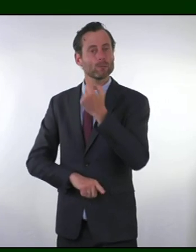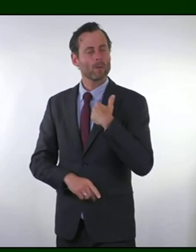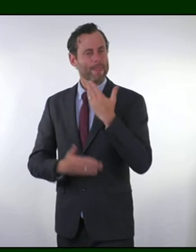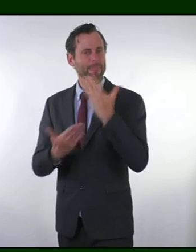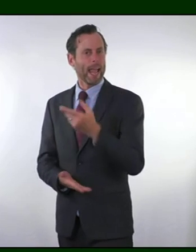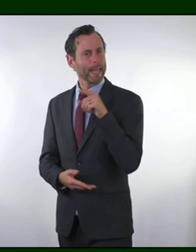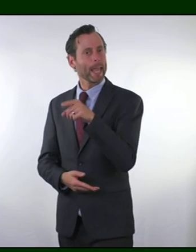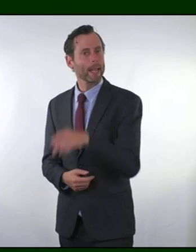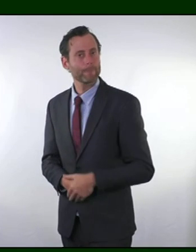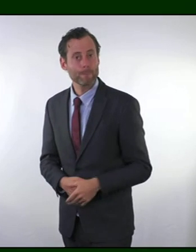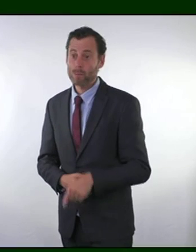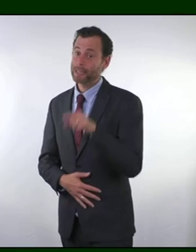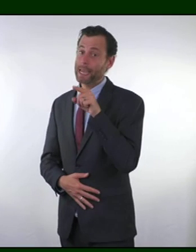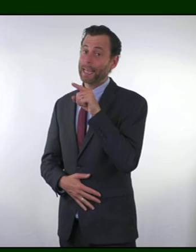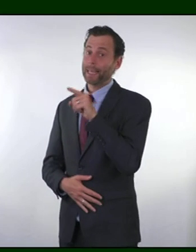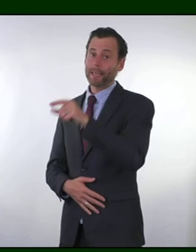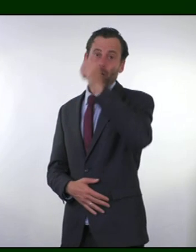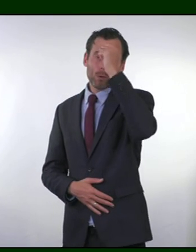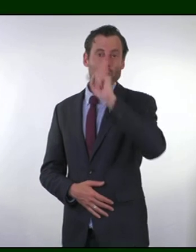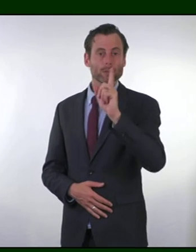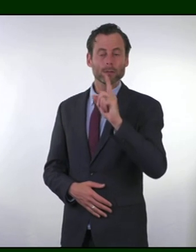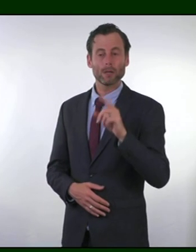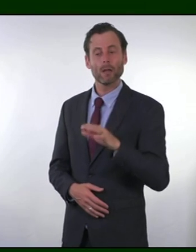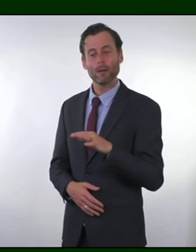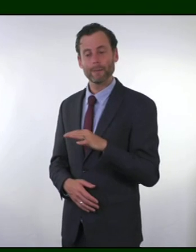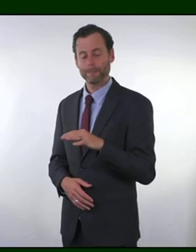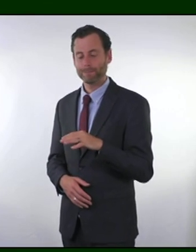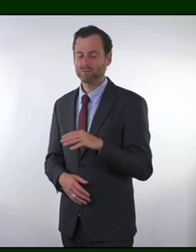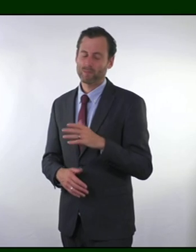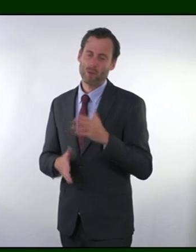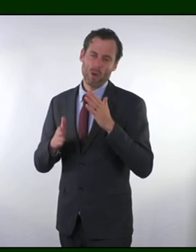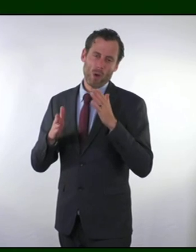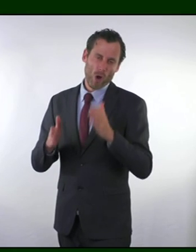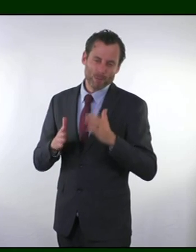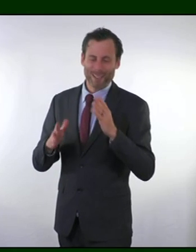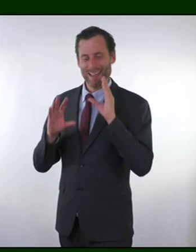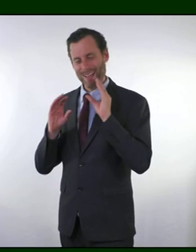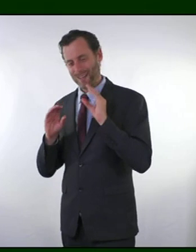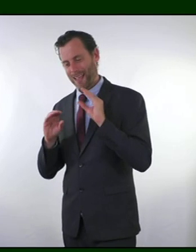He knows that the public sector target for apprenticeships is 2.3%.